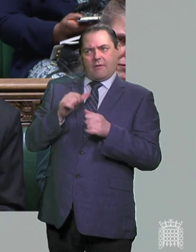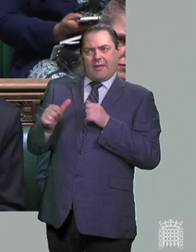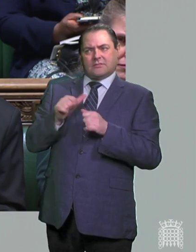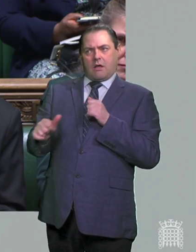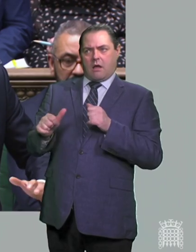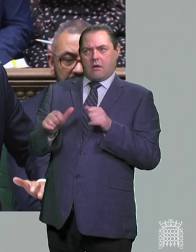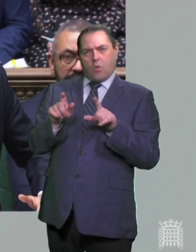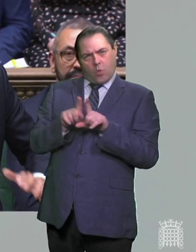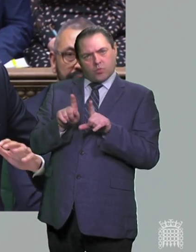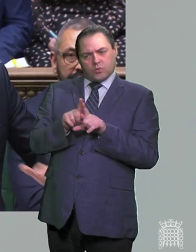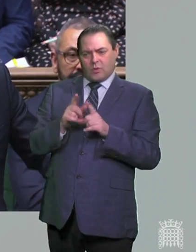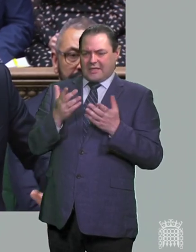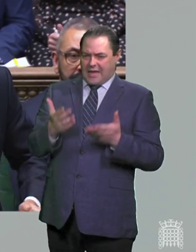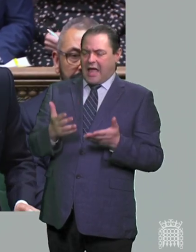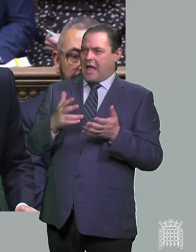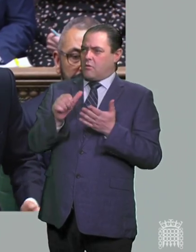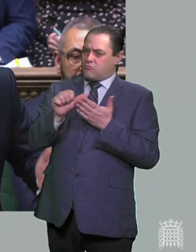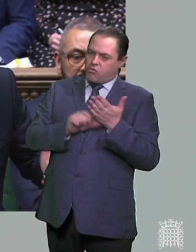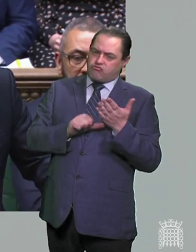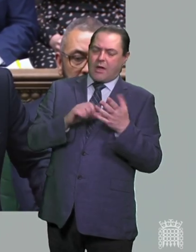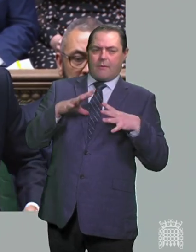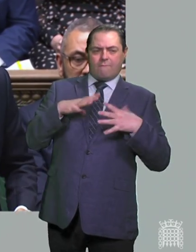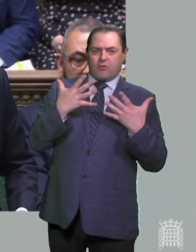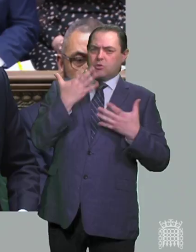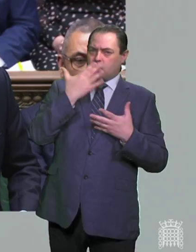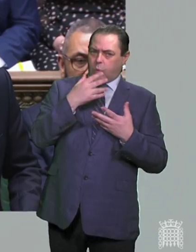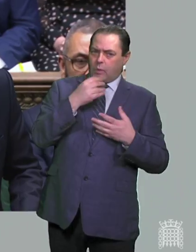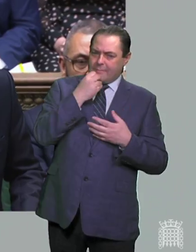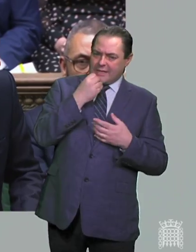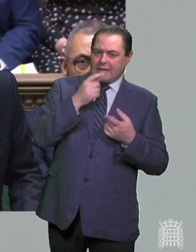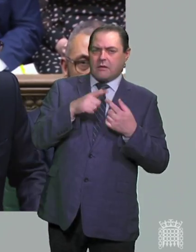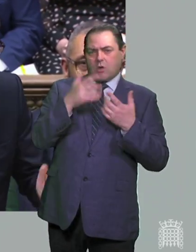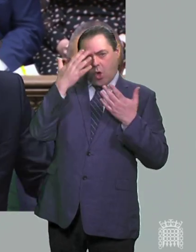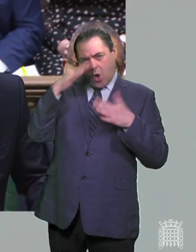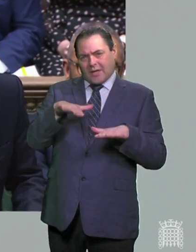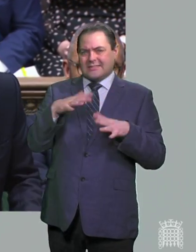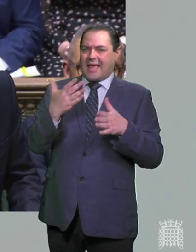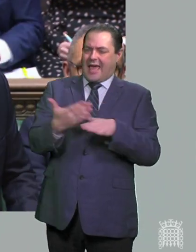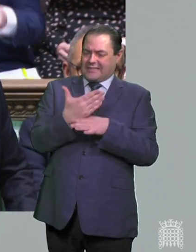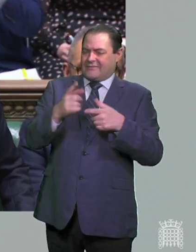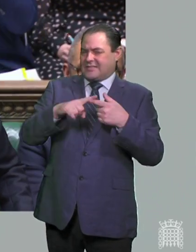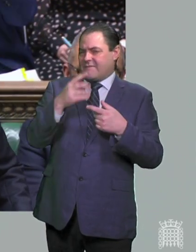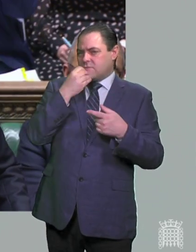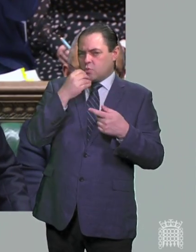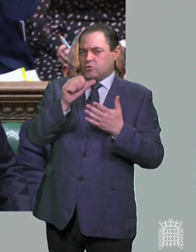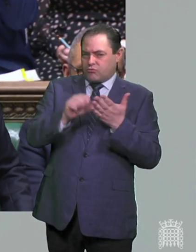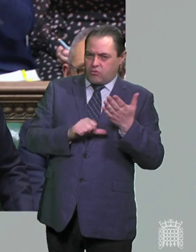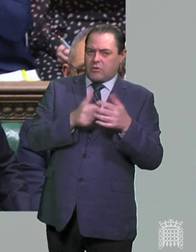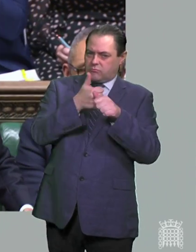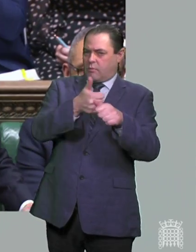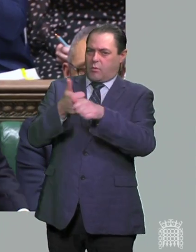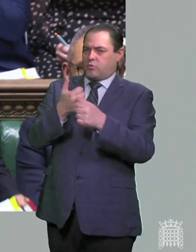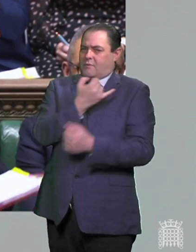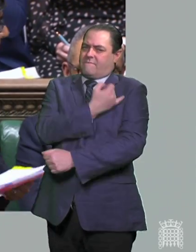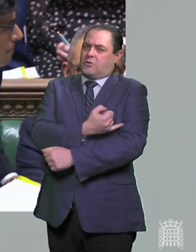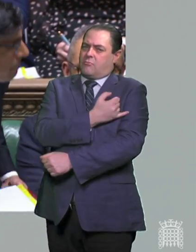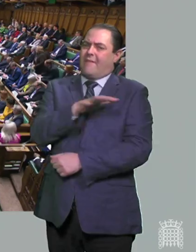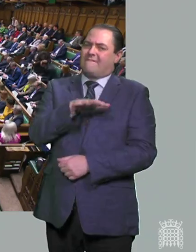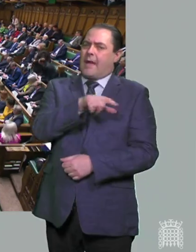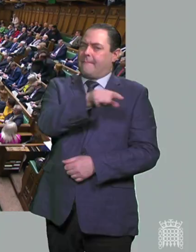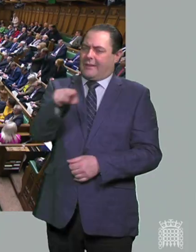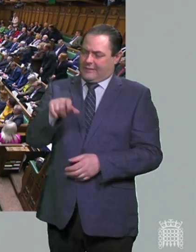In the meantime we have a range of programmes, whether free school meals or the holiday activities and food programme, to provide support to the most vulnerable families who need our help.